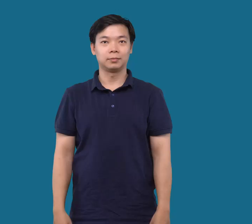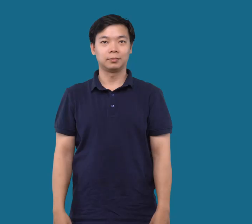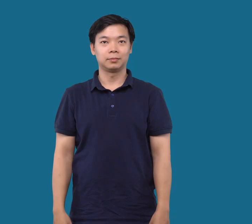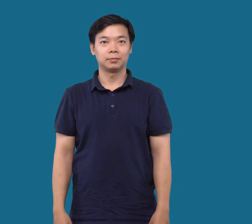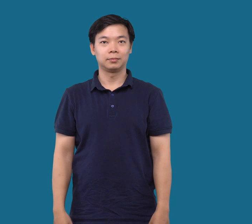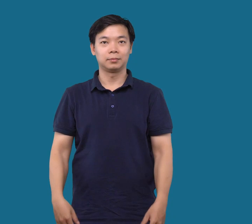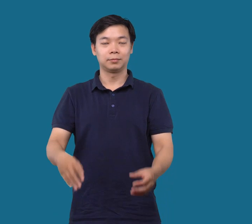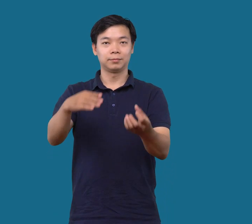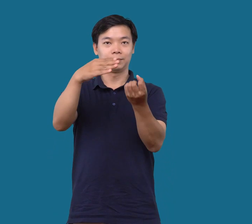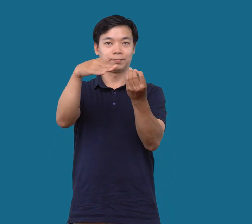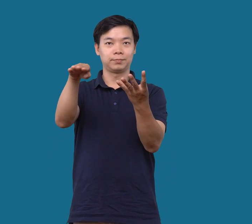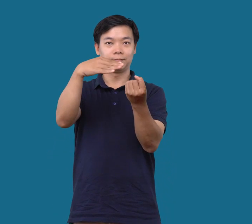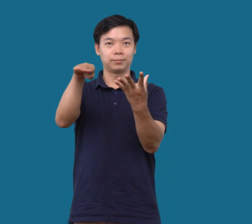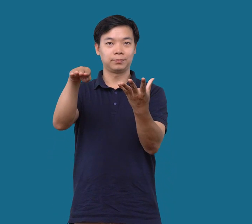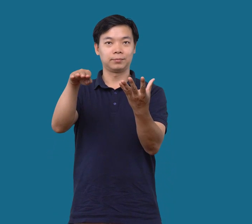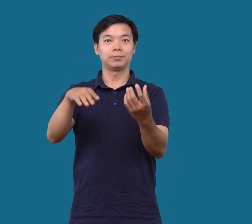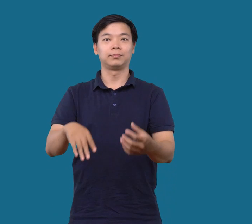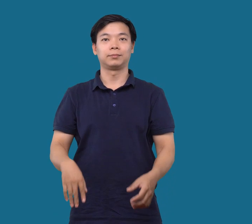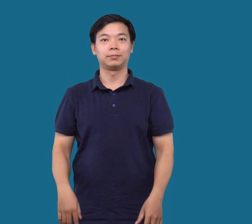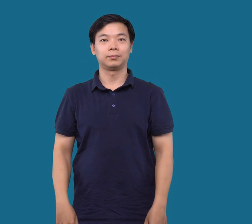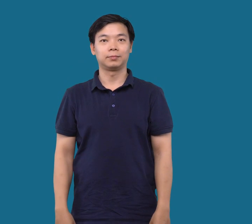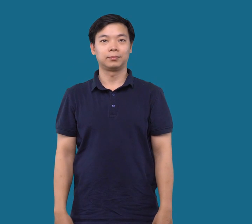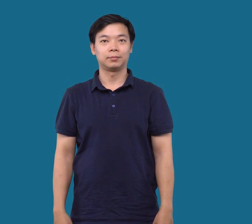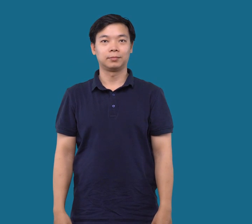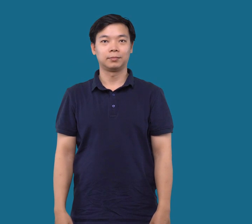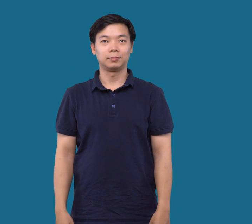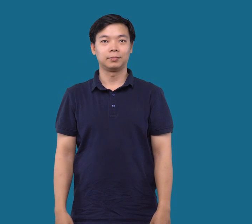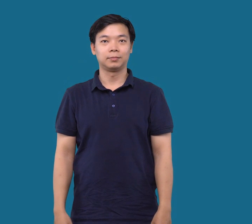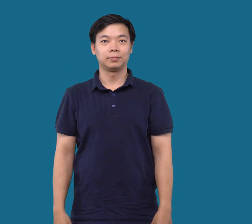hỗn số